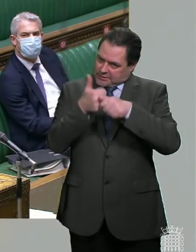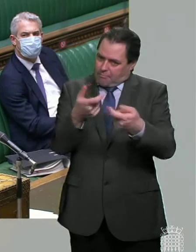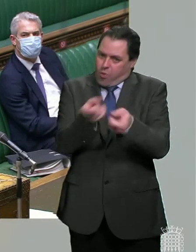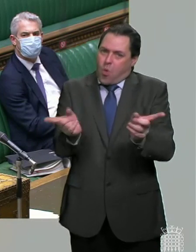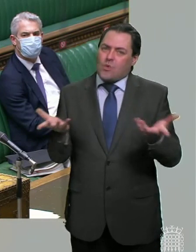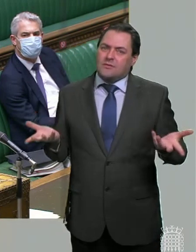To protect those jobs,